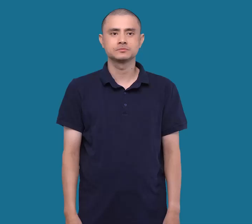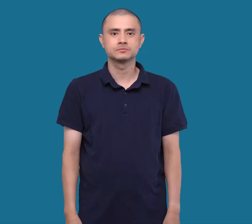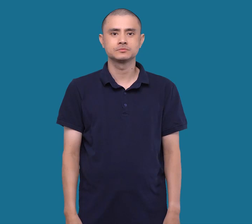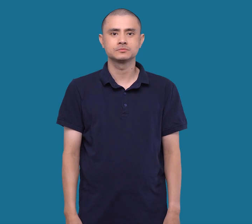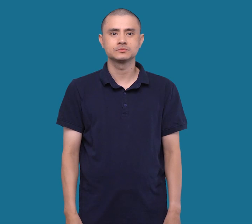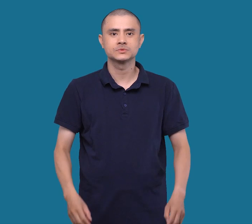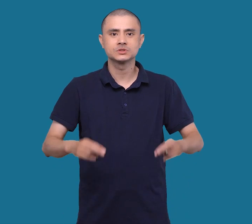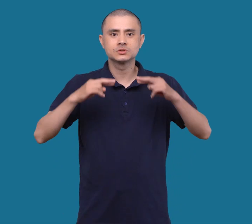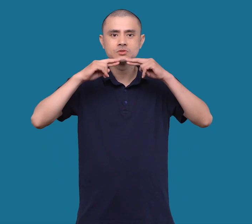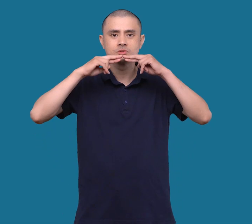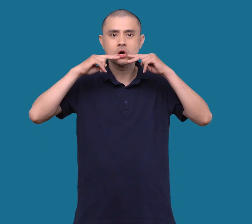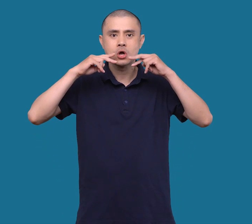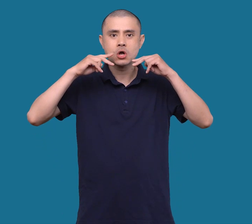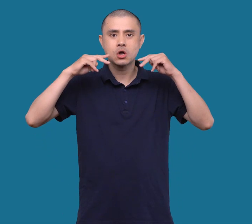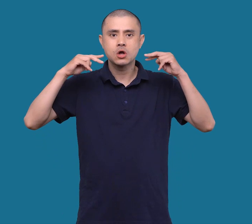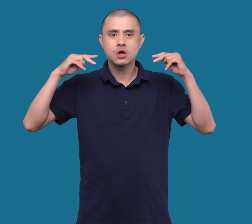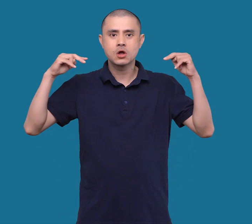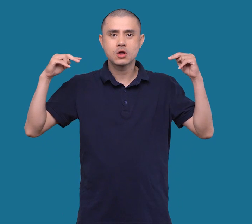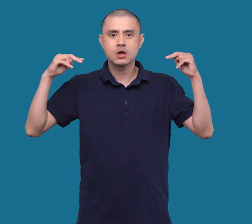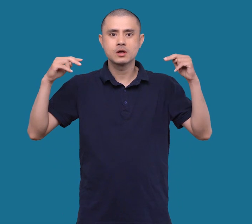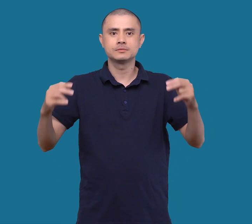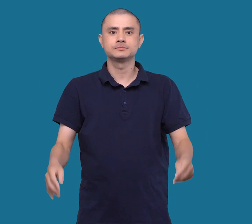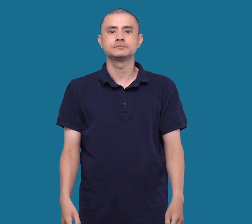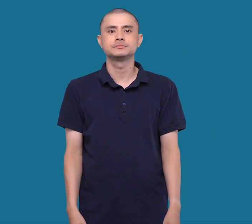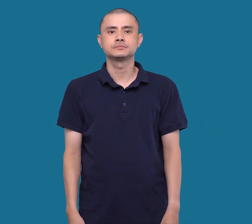giỗ